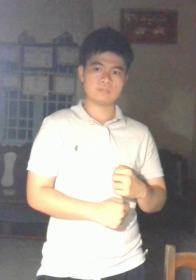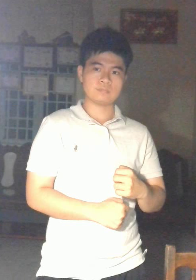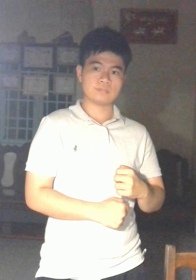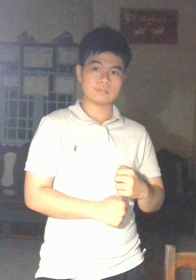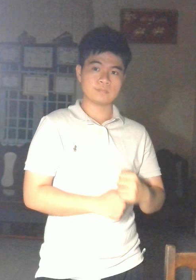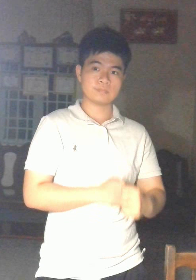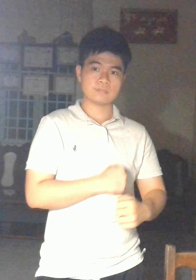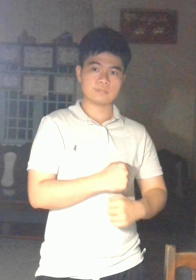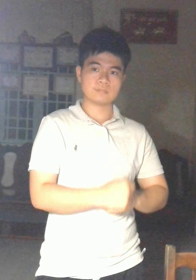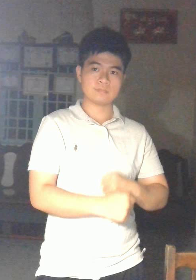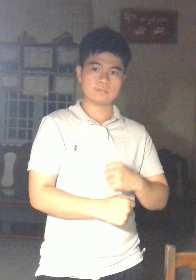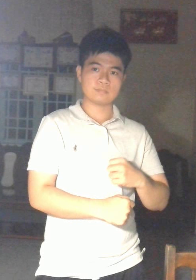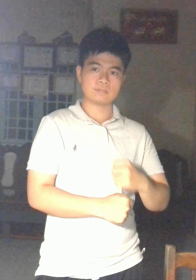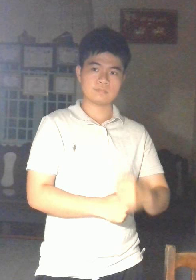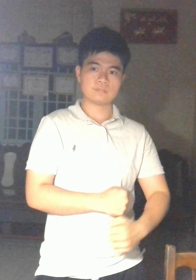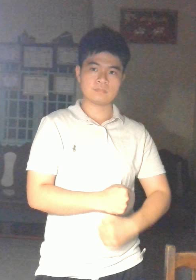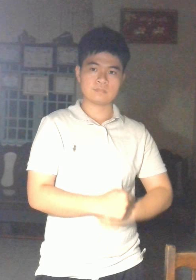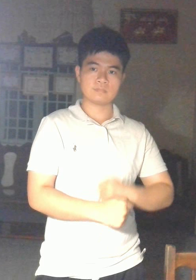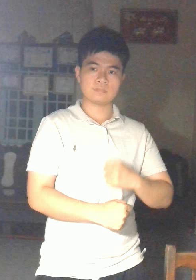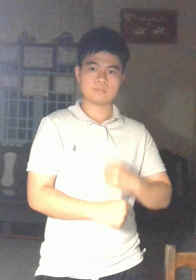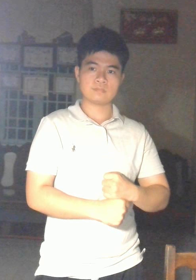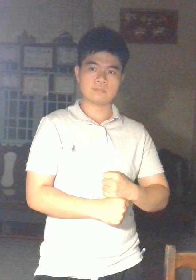quanh nam